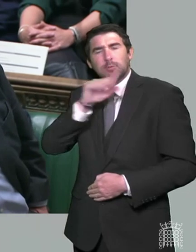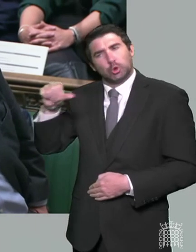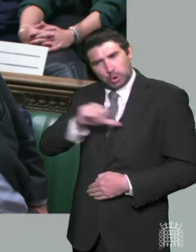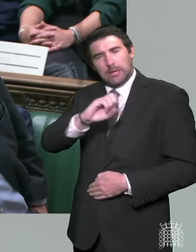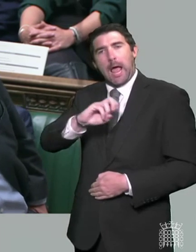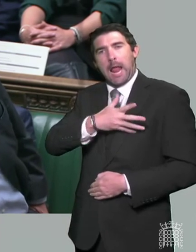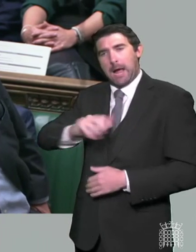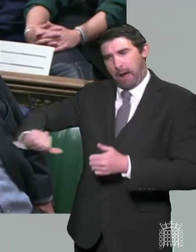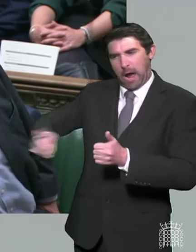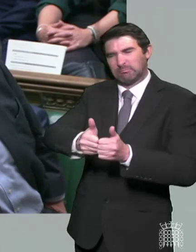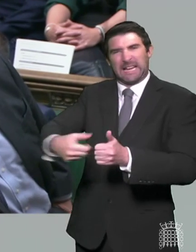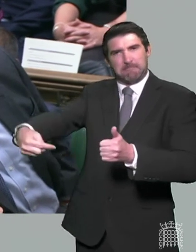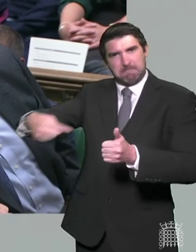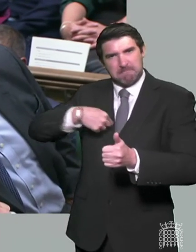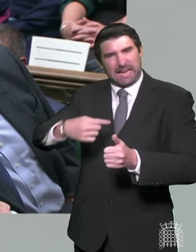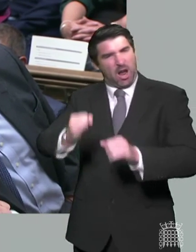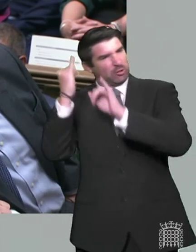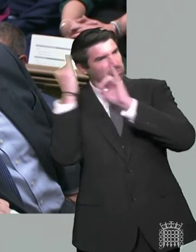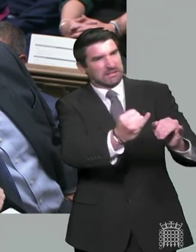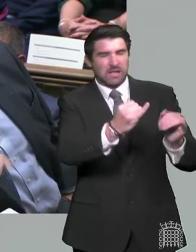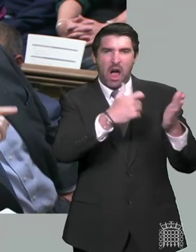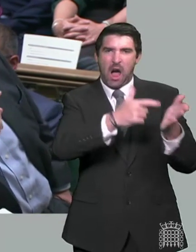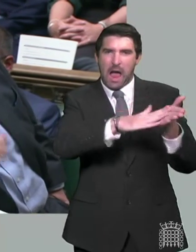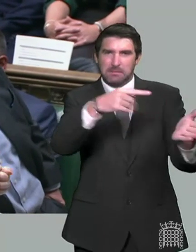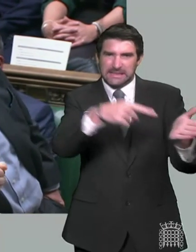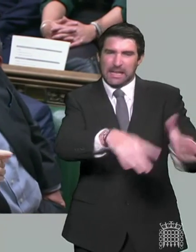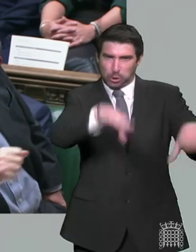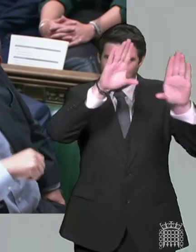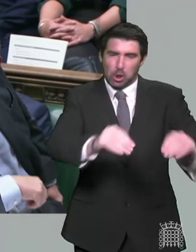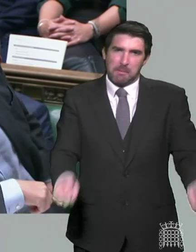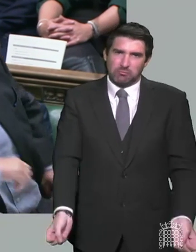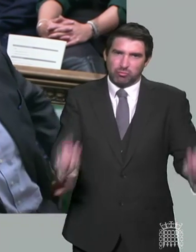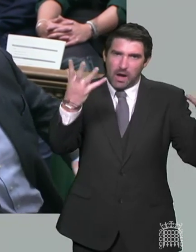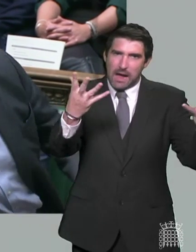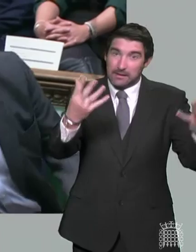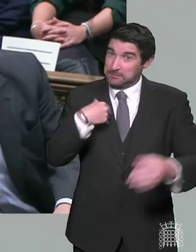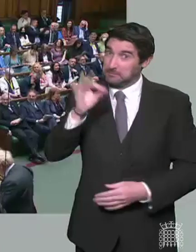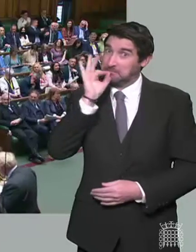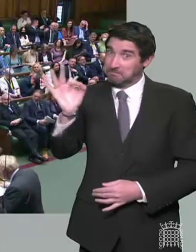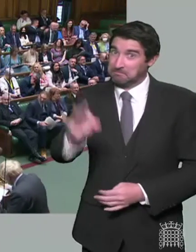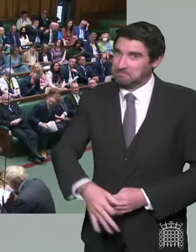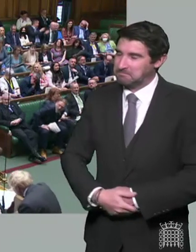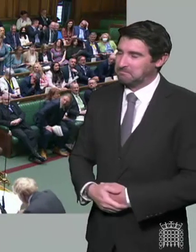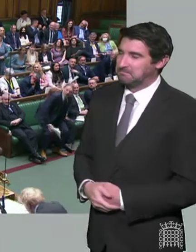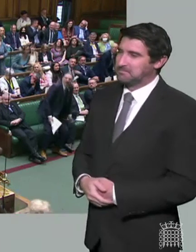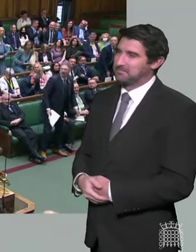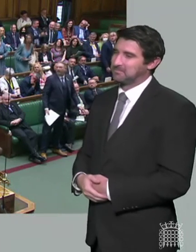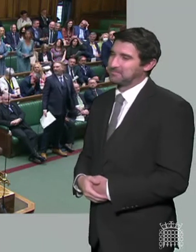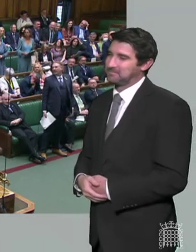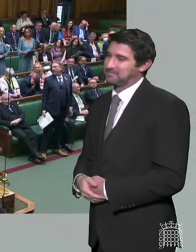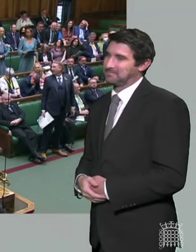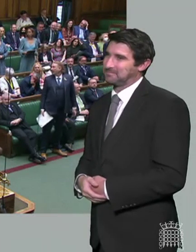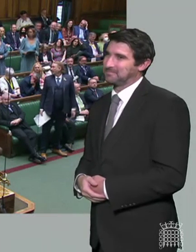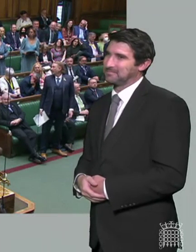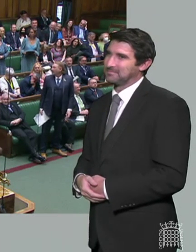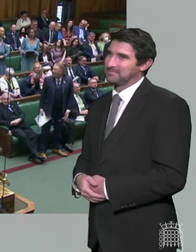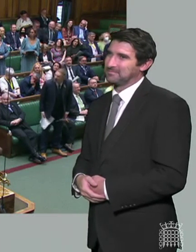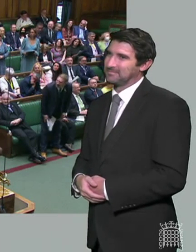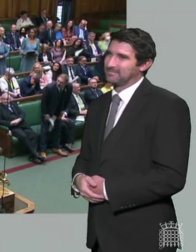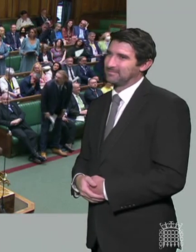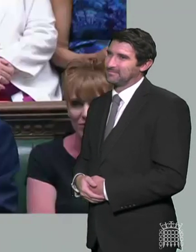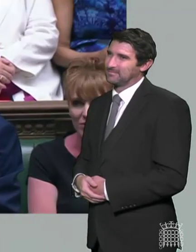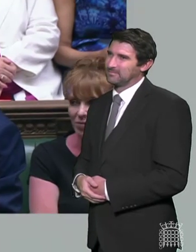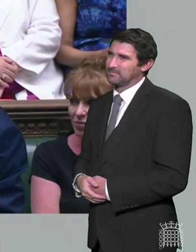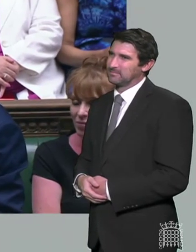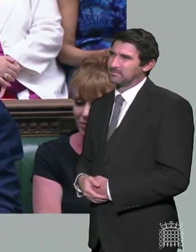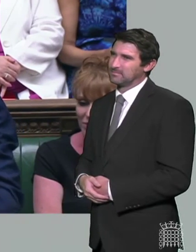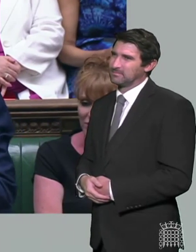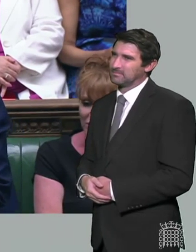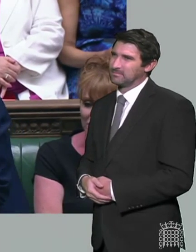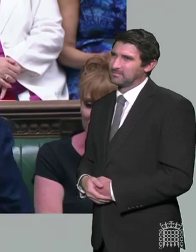Will he now break with his shadow Transport Secretary and denounce Labour’s rail strikes?